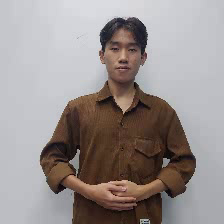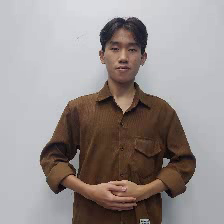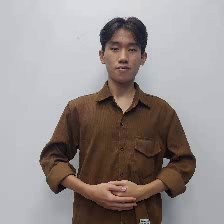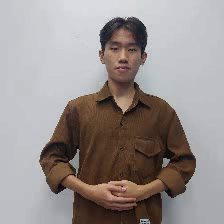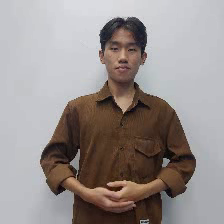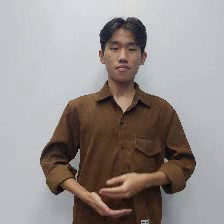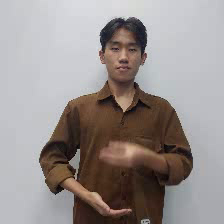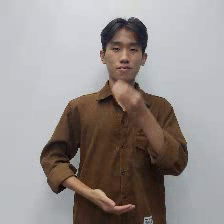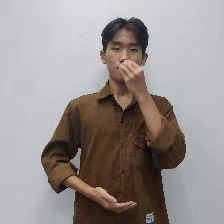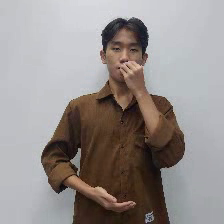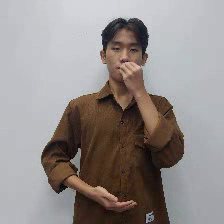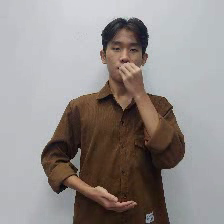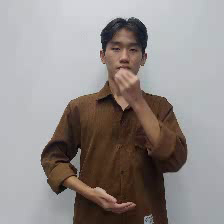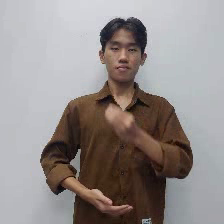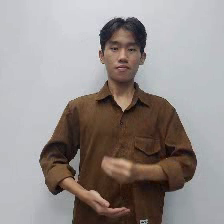Ăn